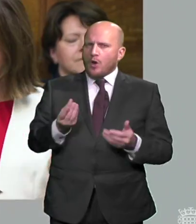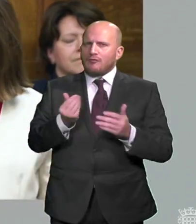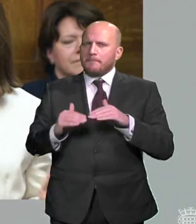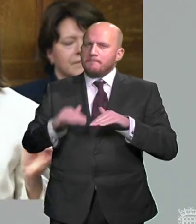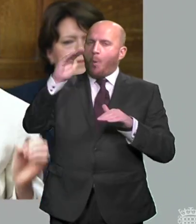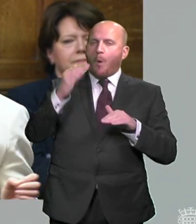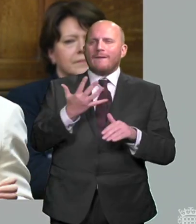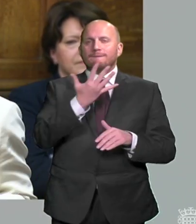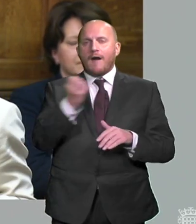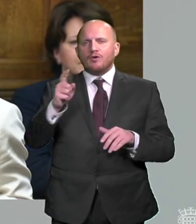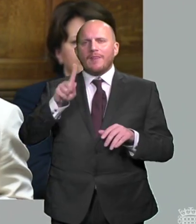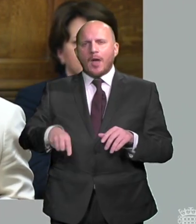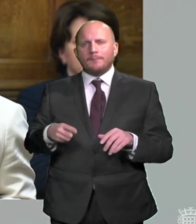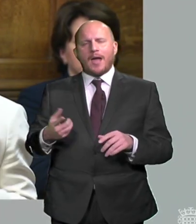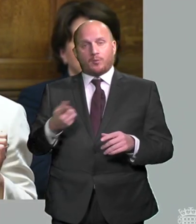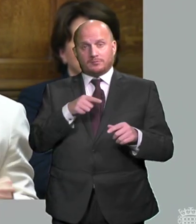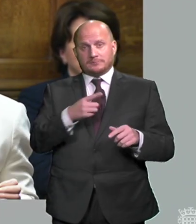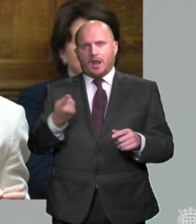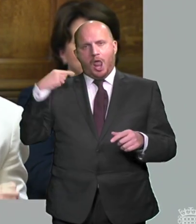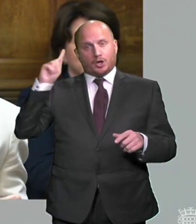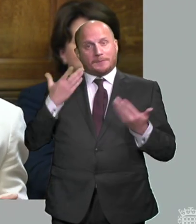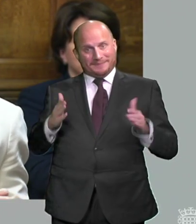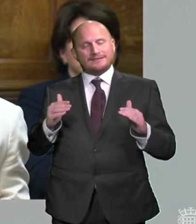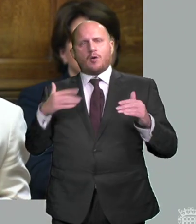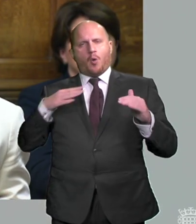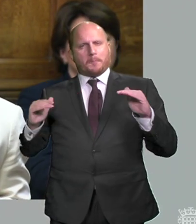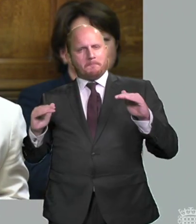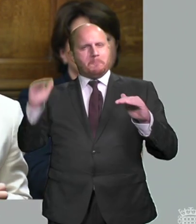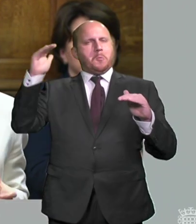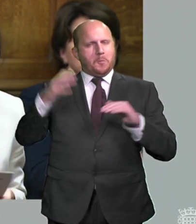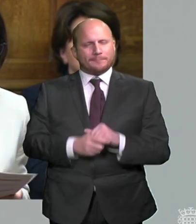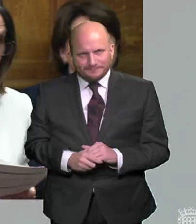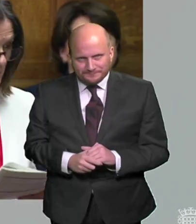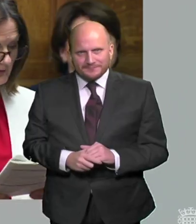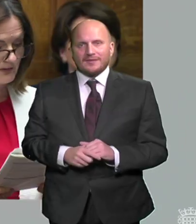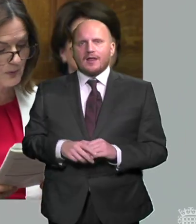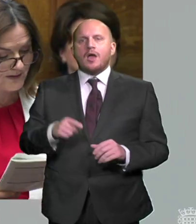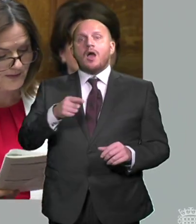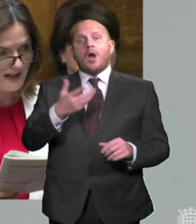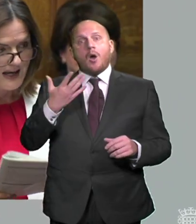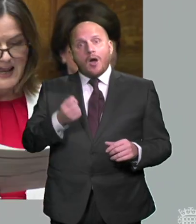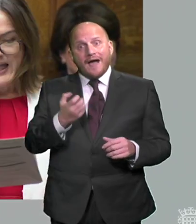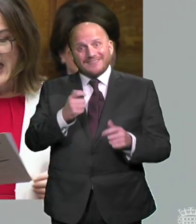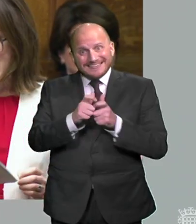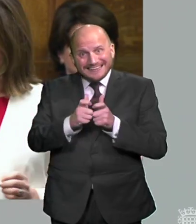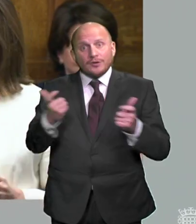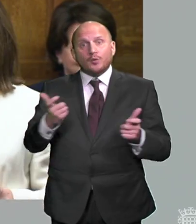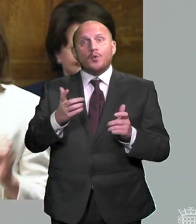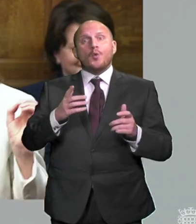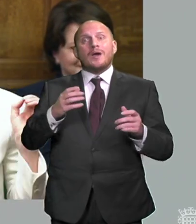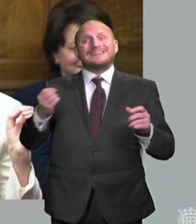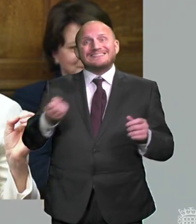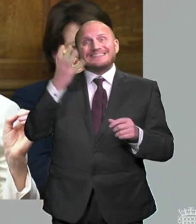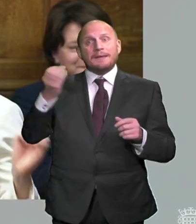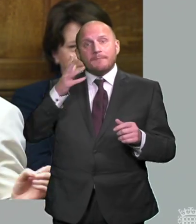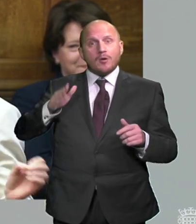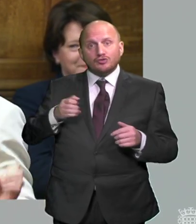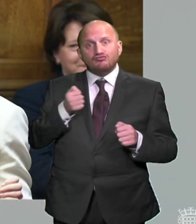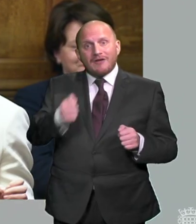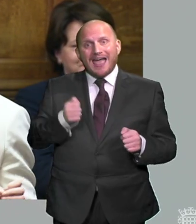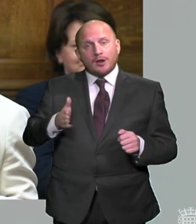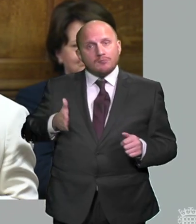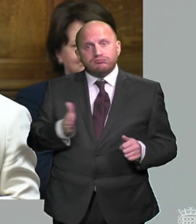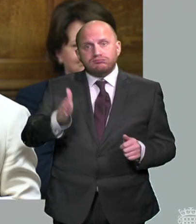Among the fabulous prizes are premium tickets to the Telford steam railway polar express.